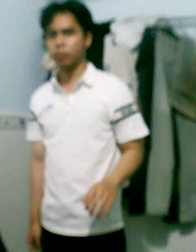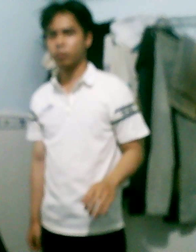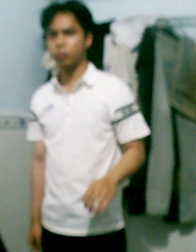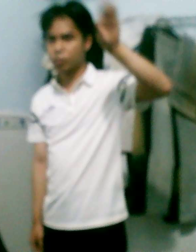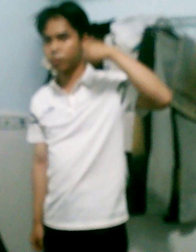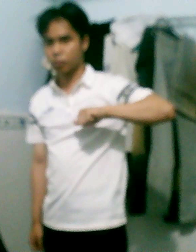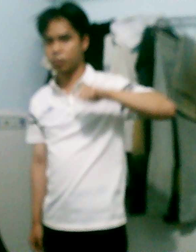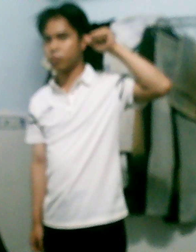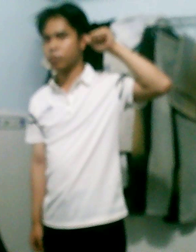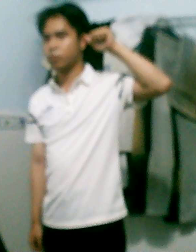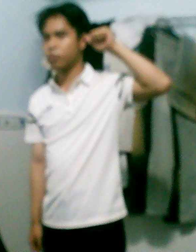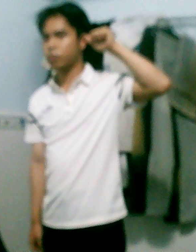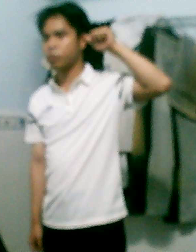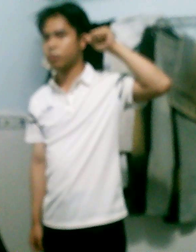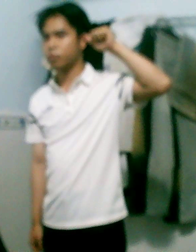thay co